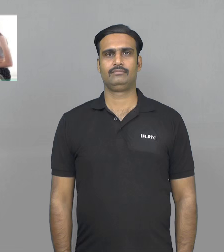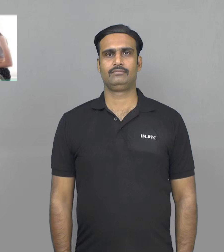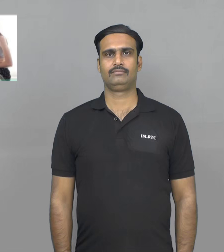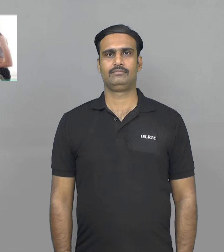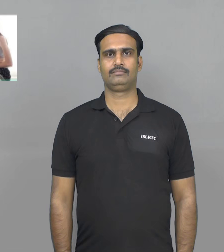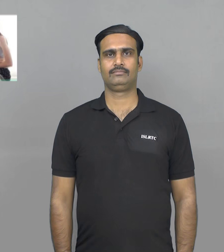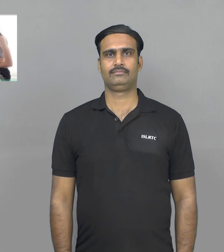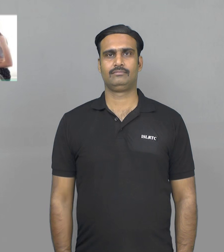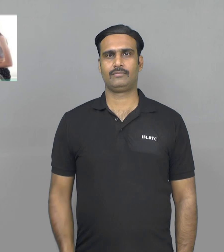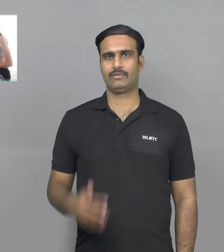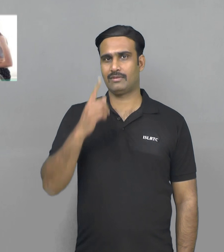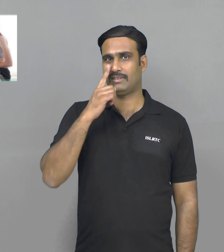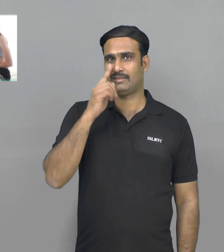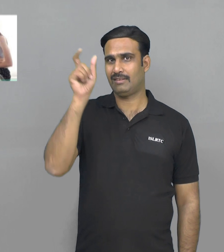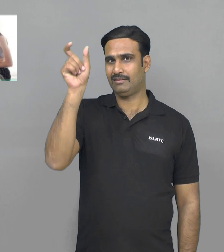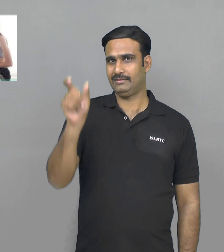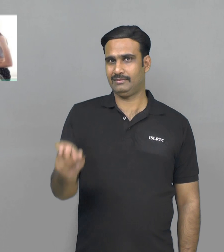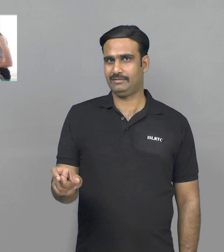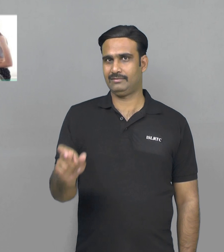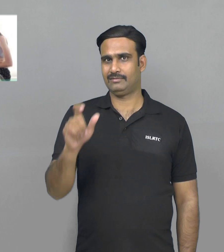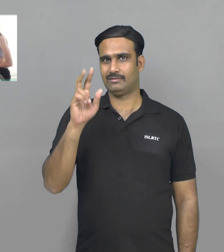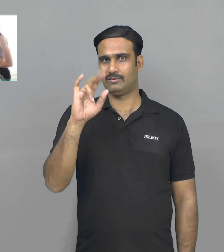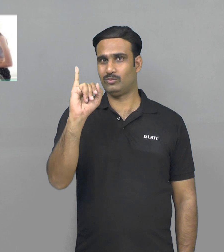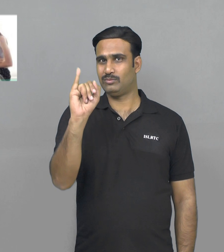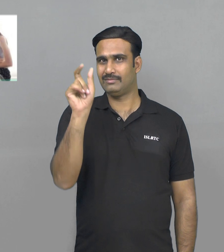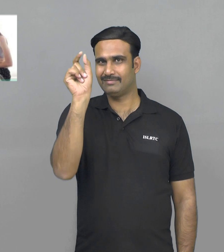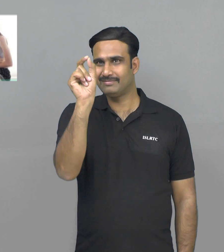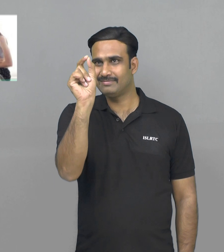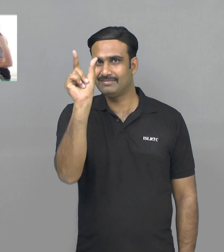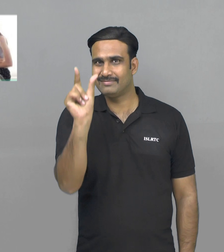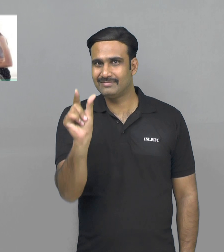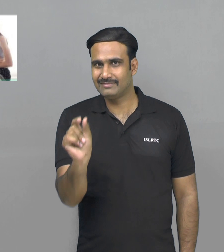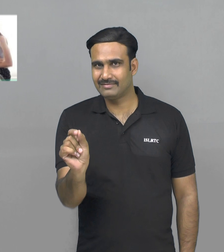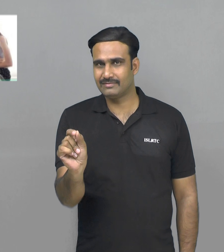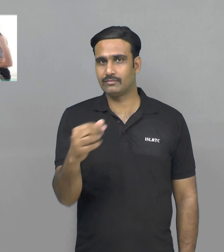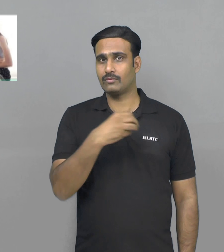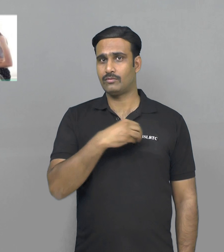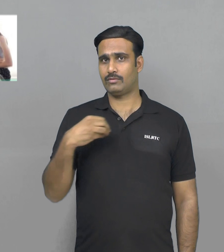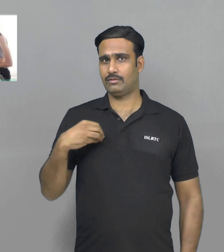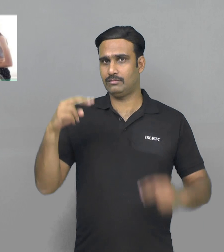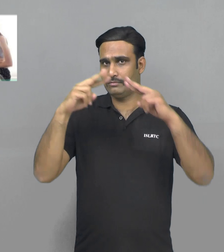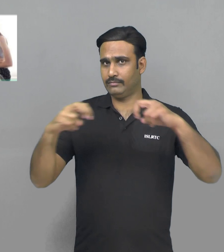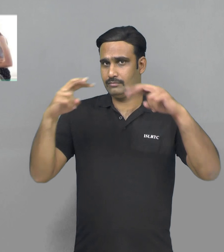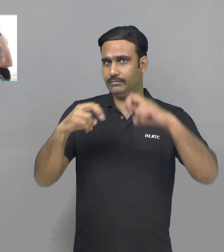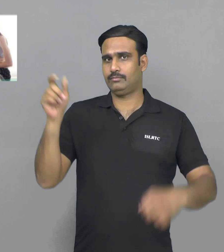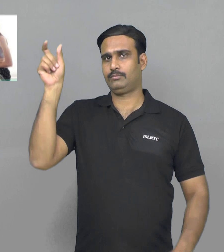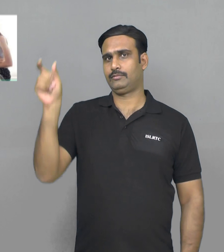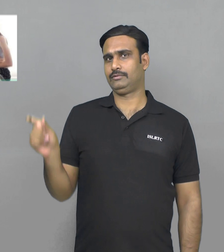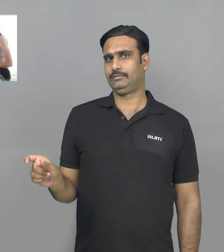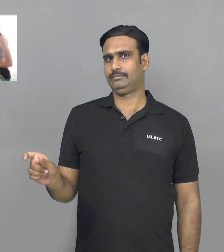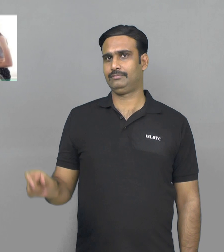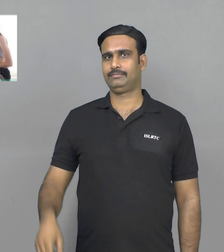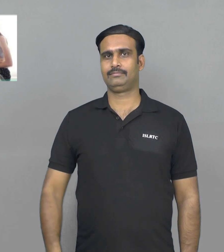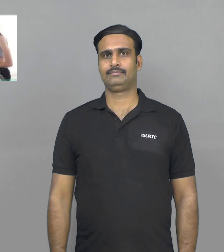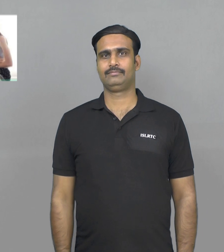Gynaecologists